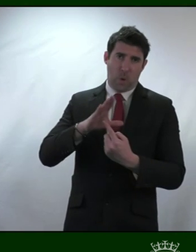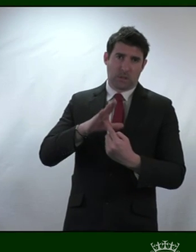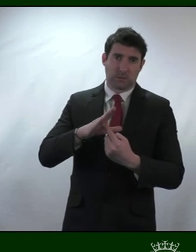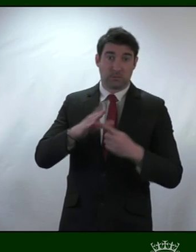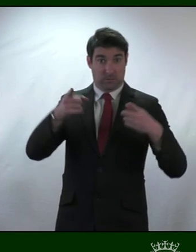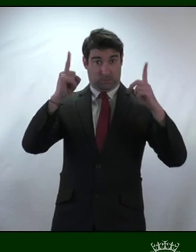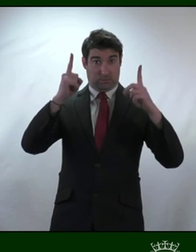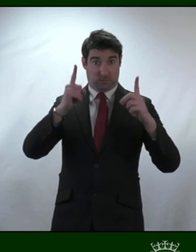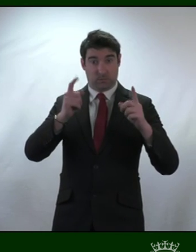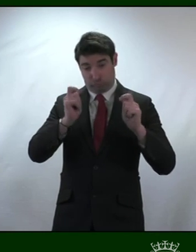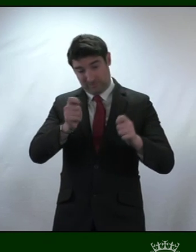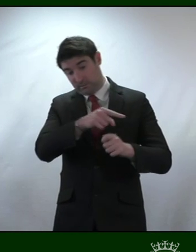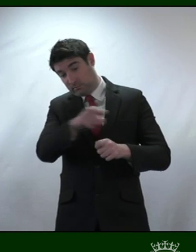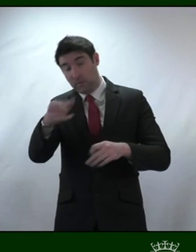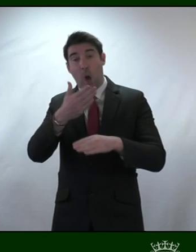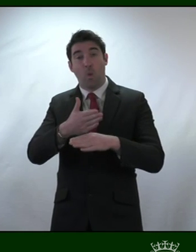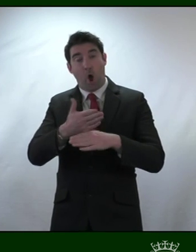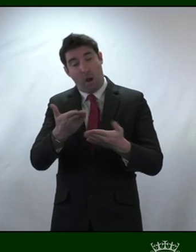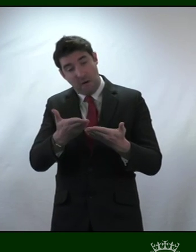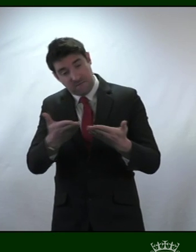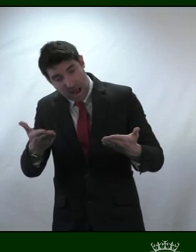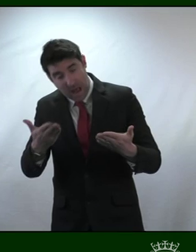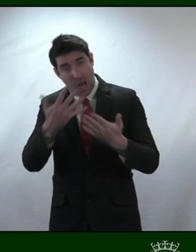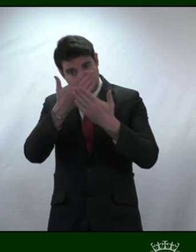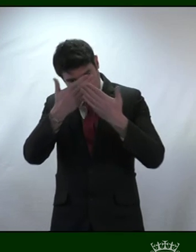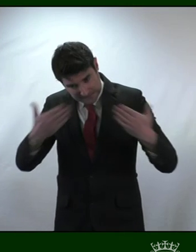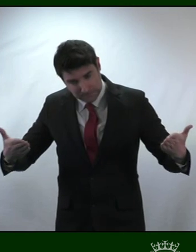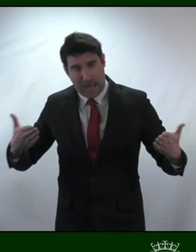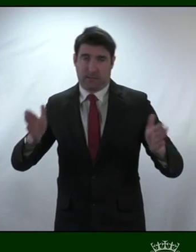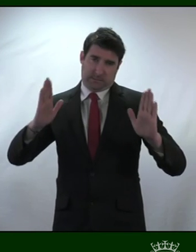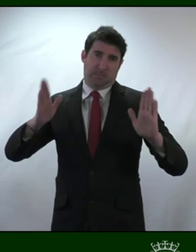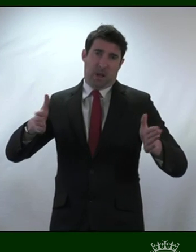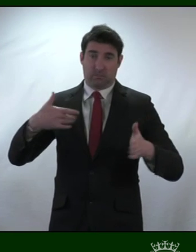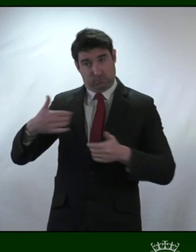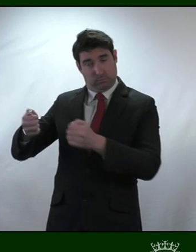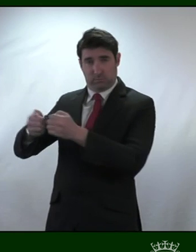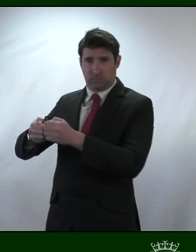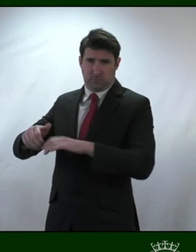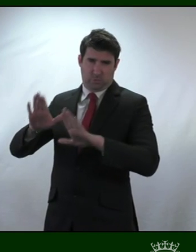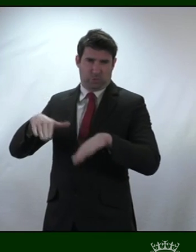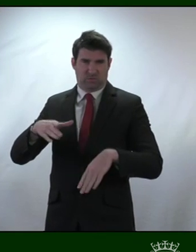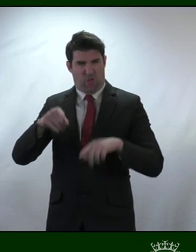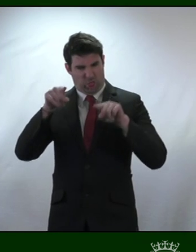In that sense, I utterly share the point of view of the hon.